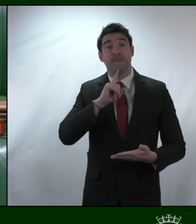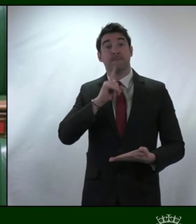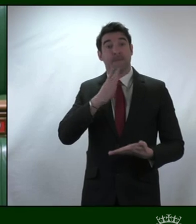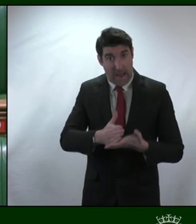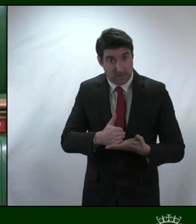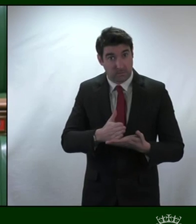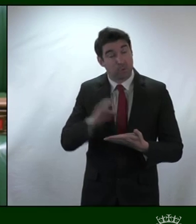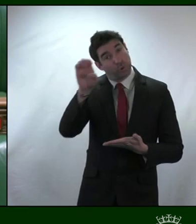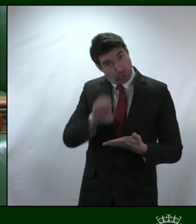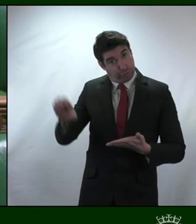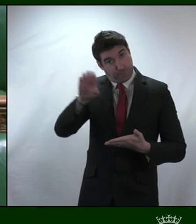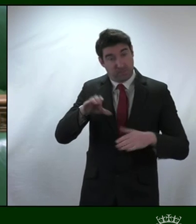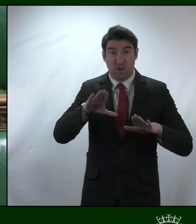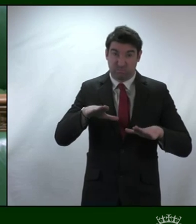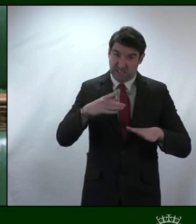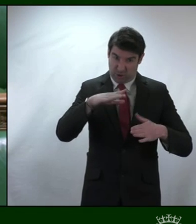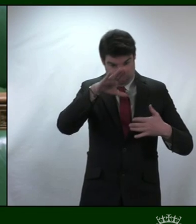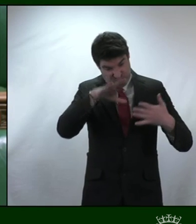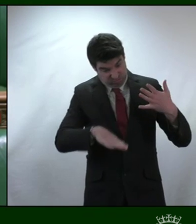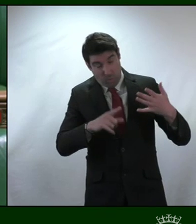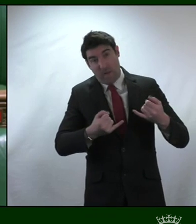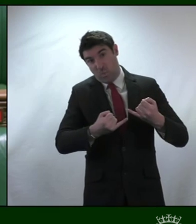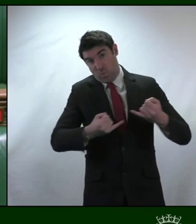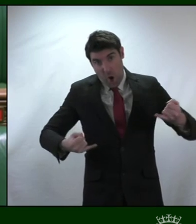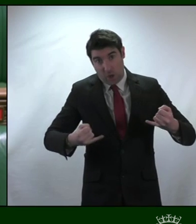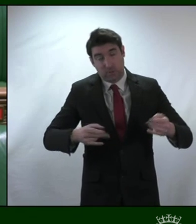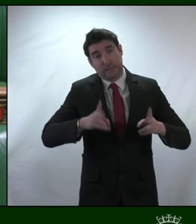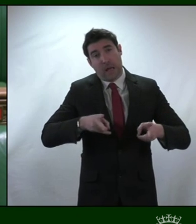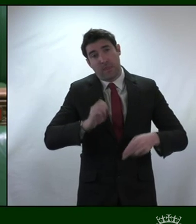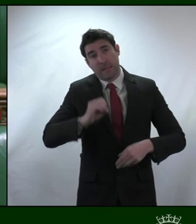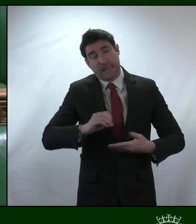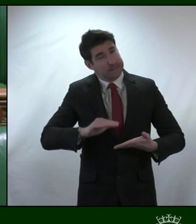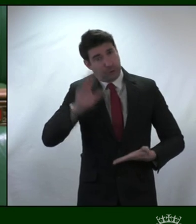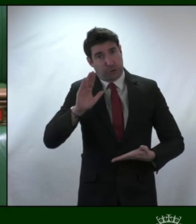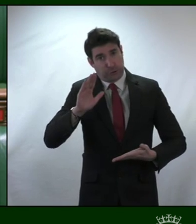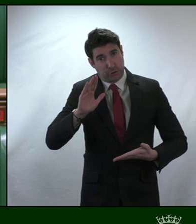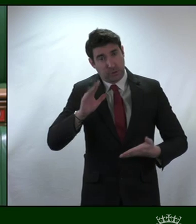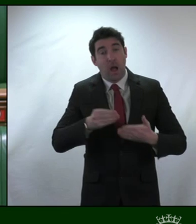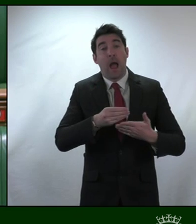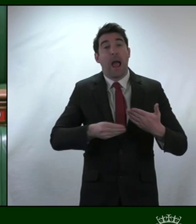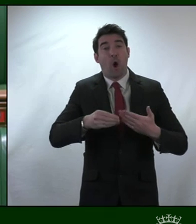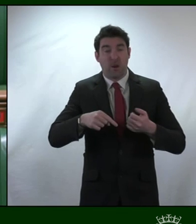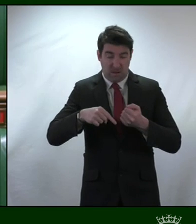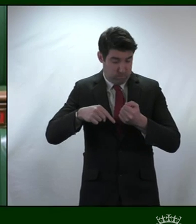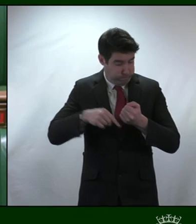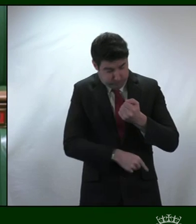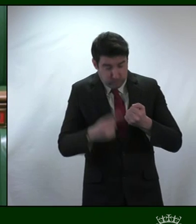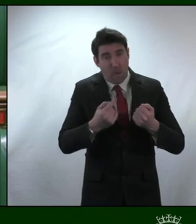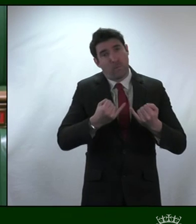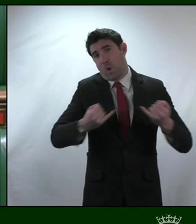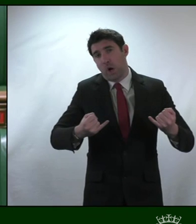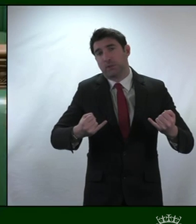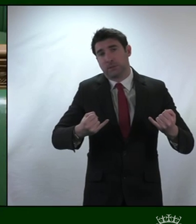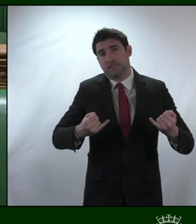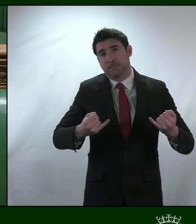This is the last PMQs of the year, and I for one often wonder where the Prime Minister gets his advice from.